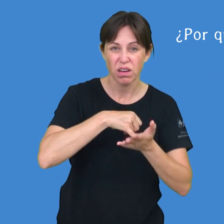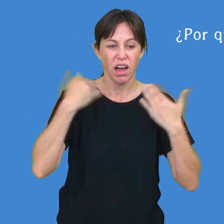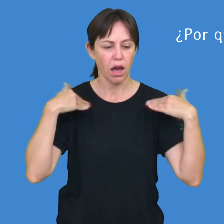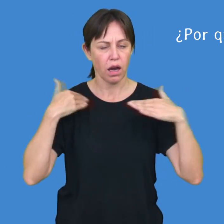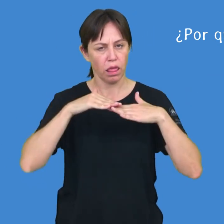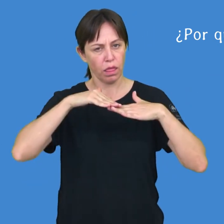ejercicio